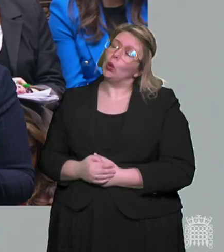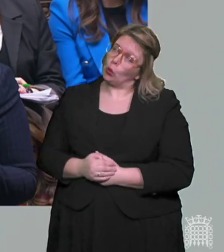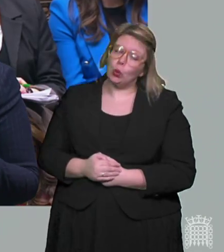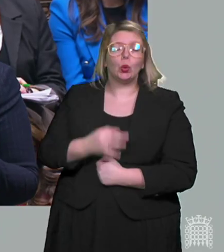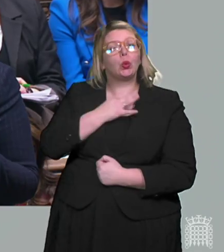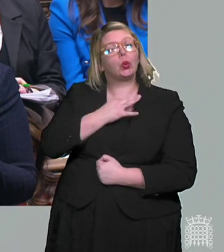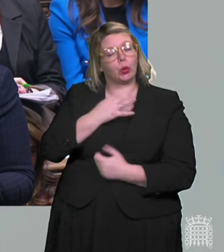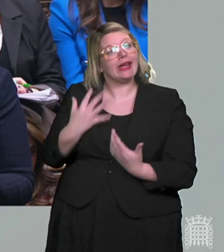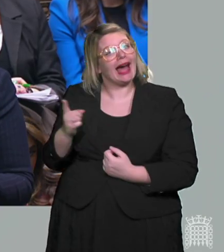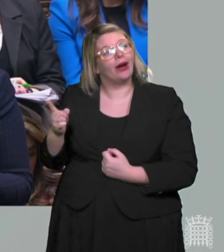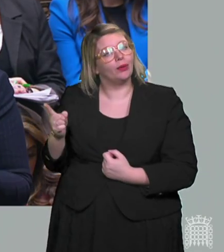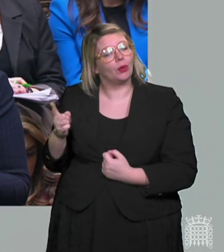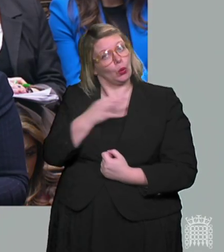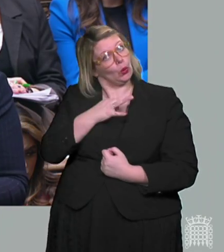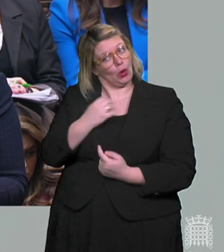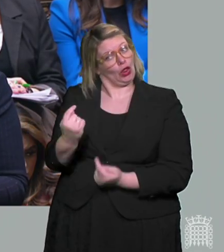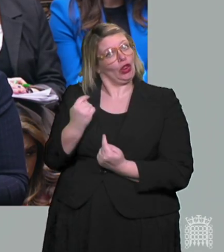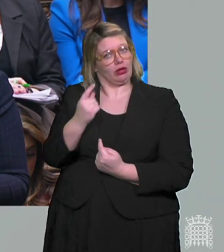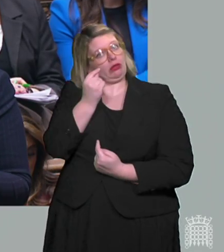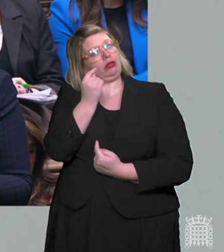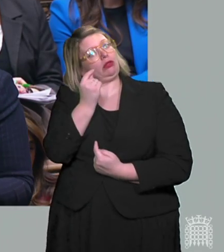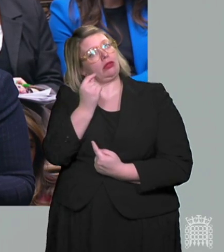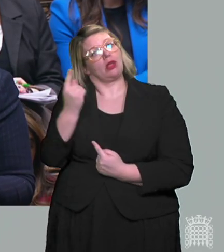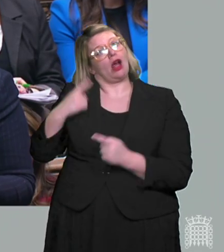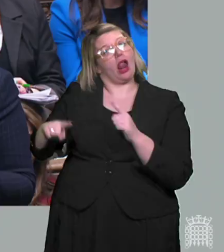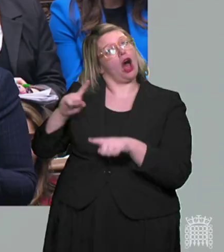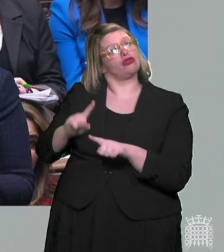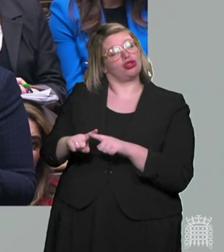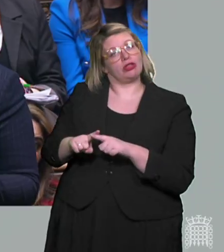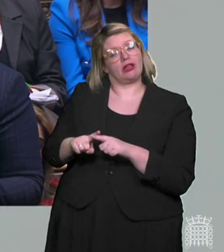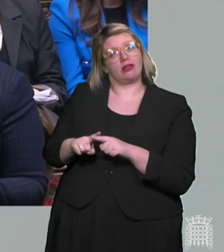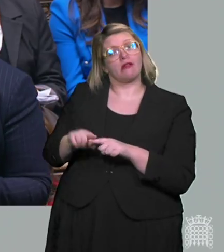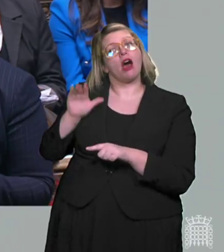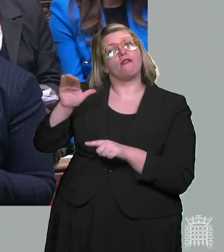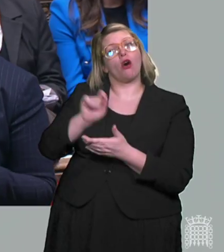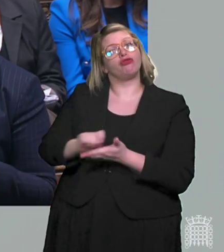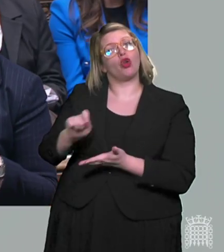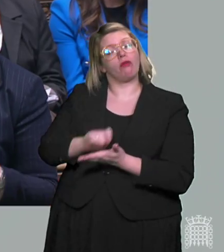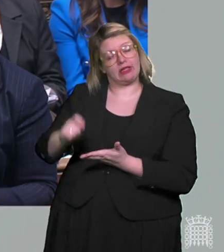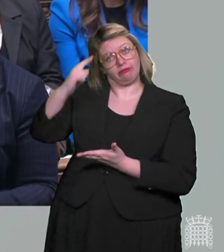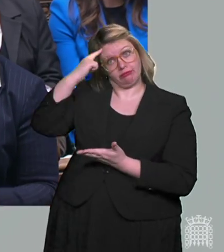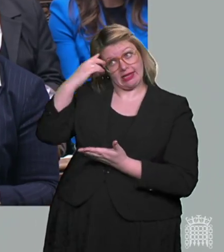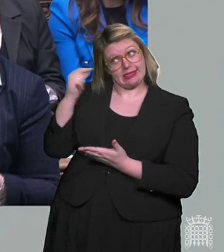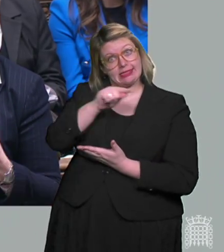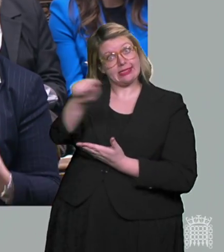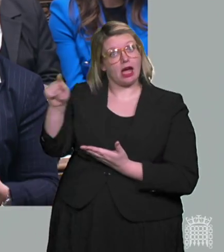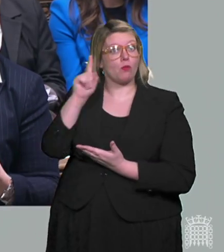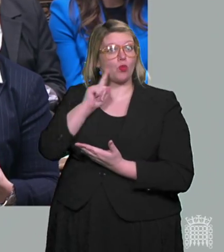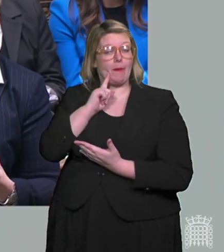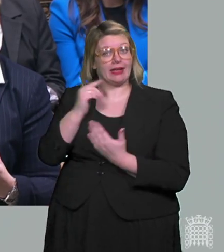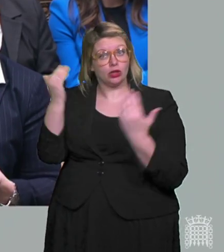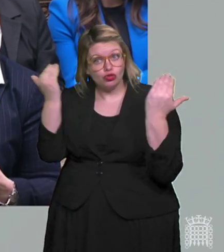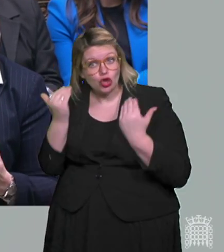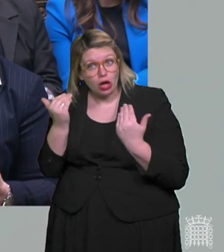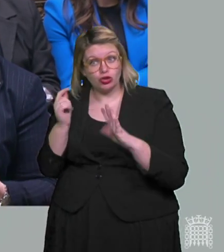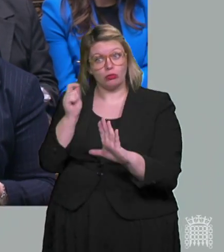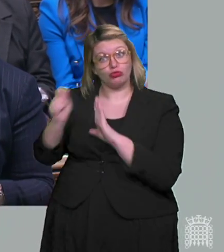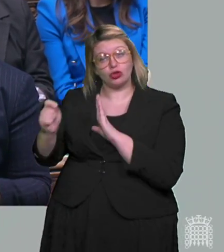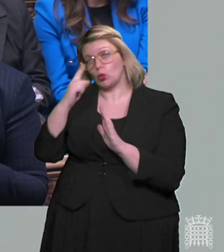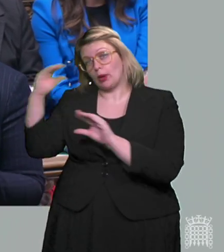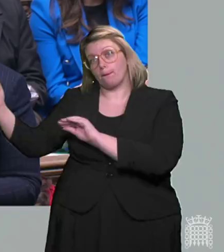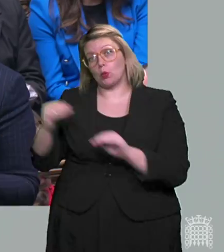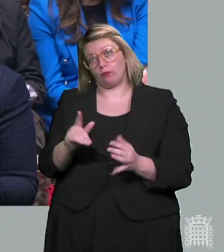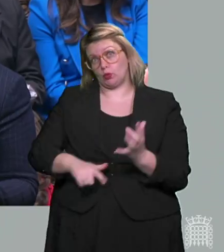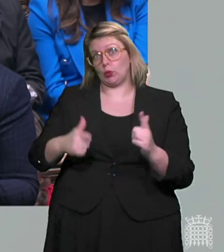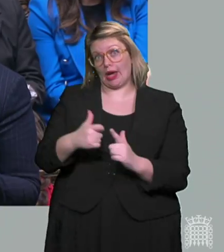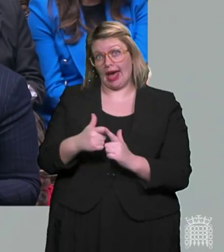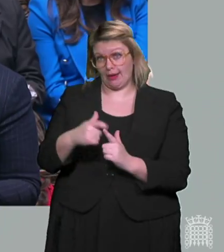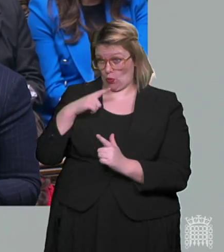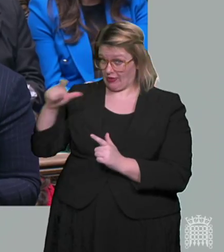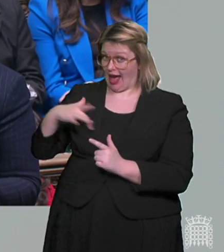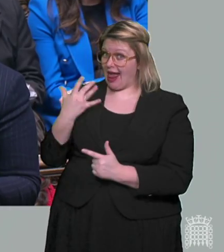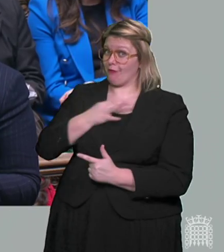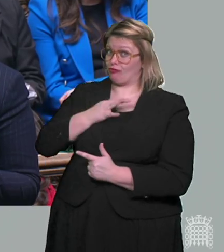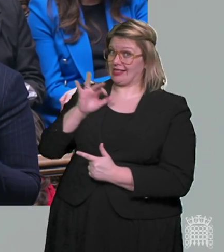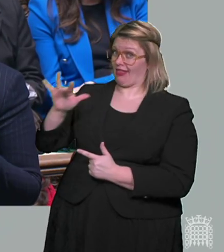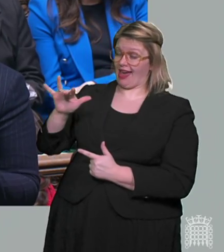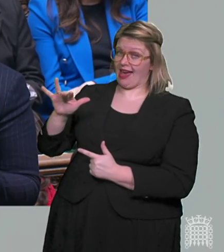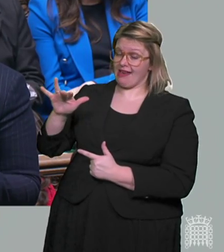Last year I met senior officials at the Foreign Office, who were open to making a specific case for at least some of those women to be relocated to the United Kingdom, but nothing has happened since then.